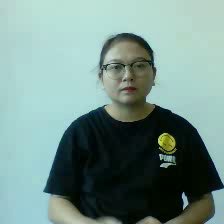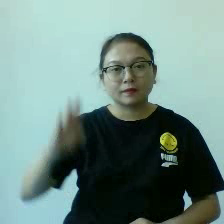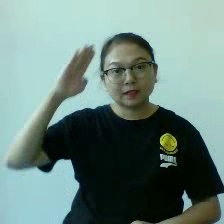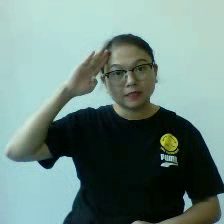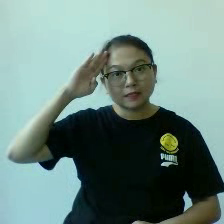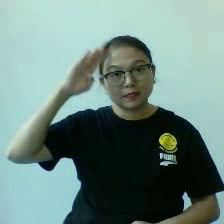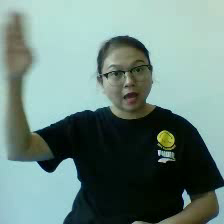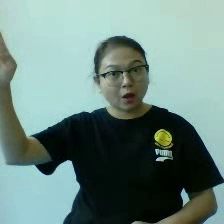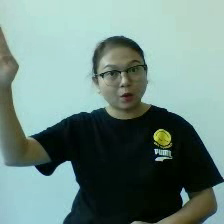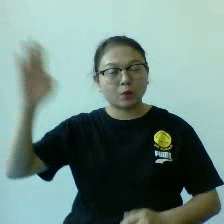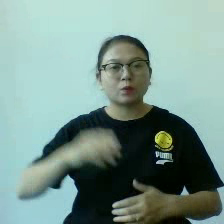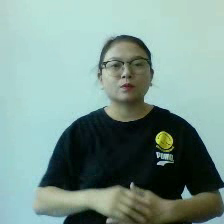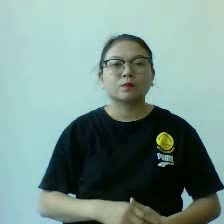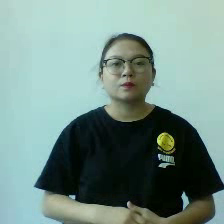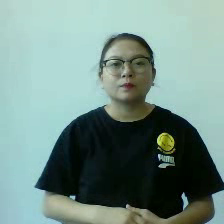Chào